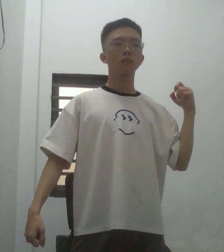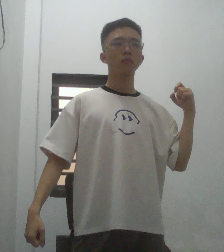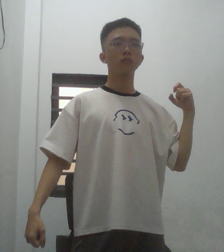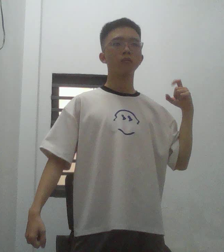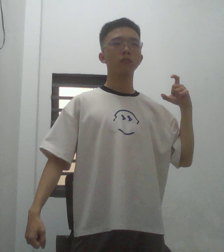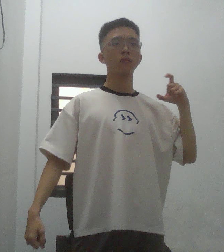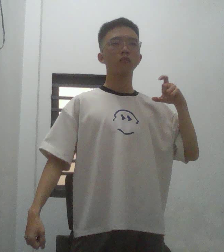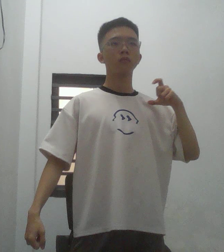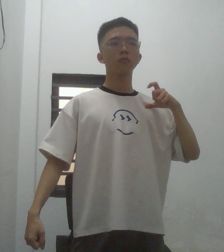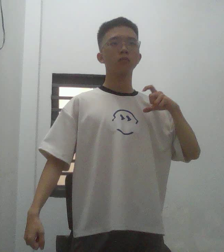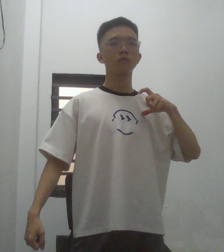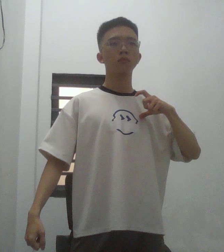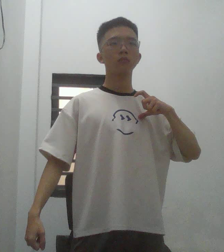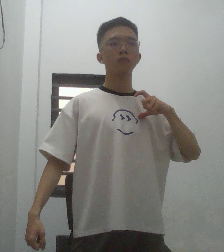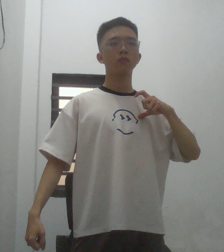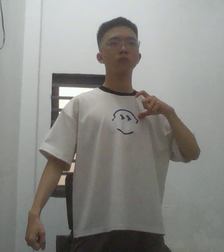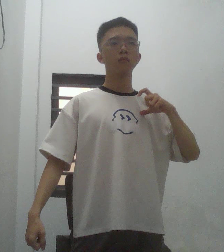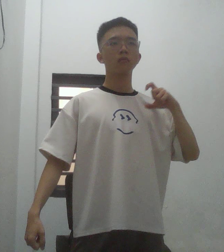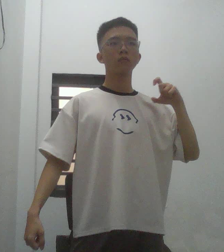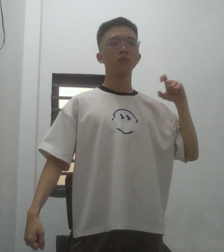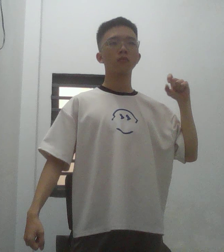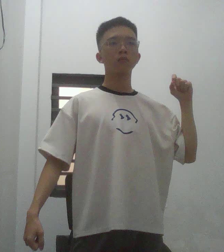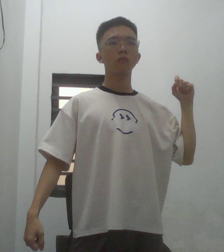giau co